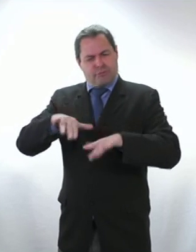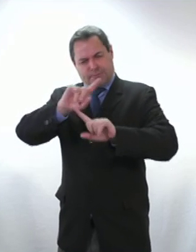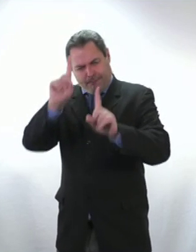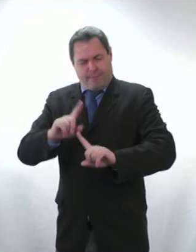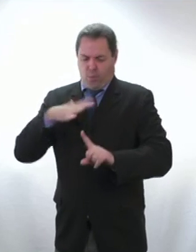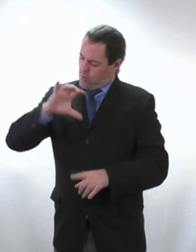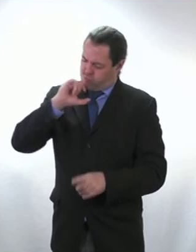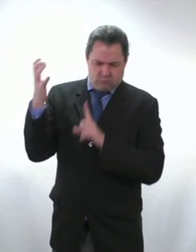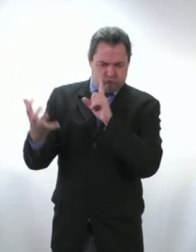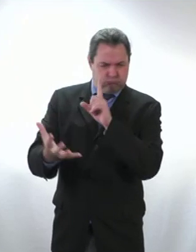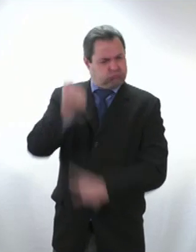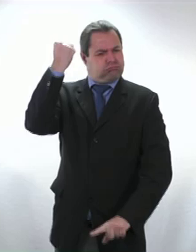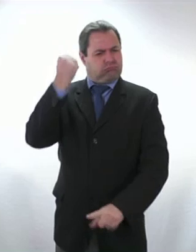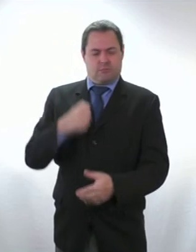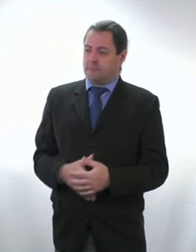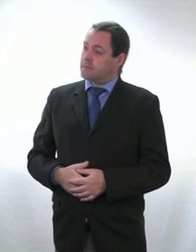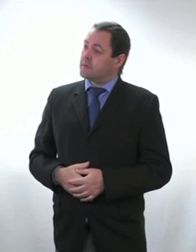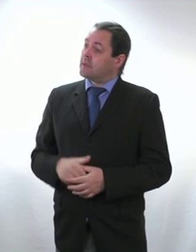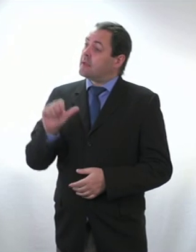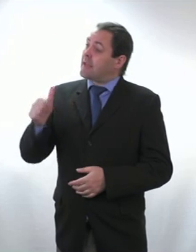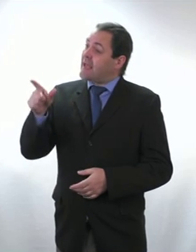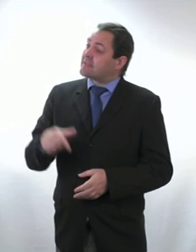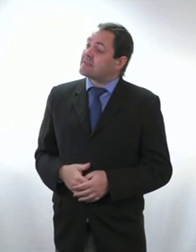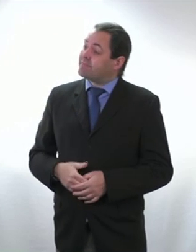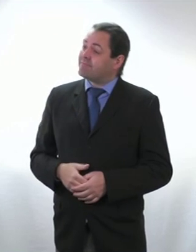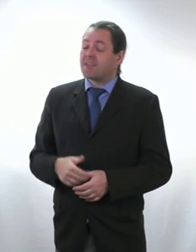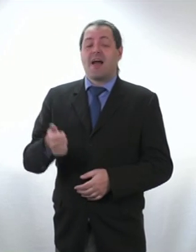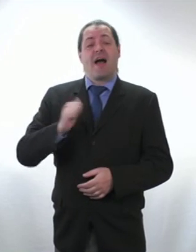That is what we are going to do.